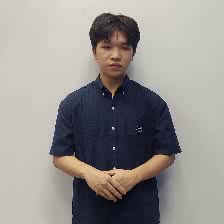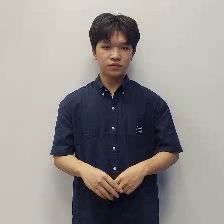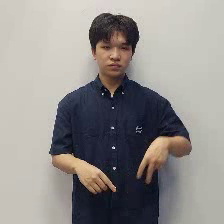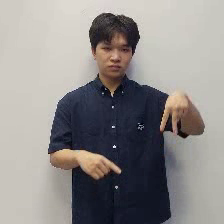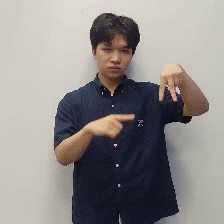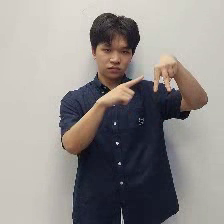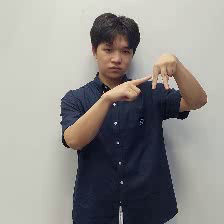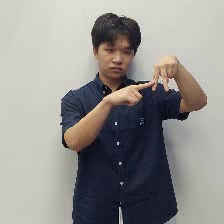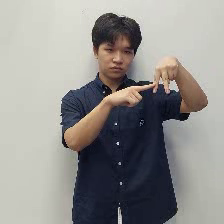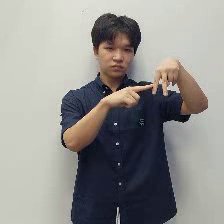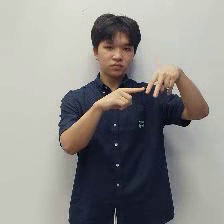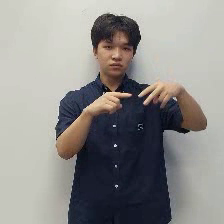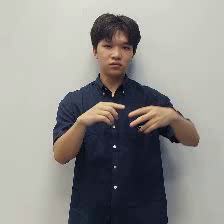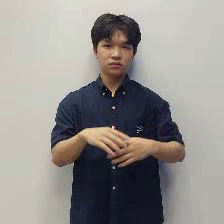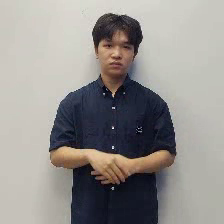Chân